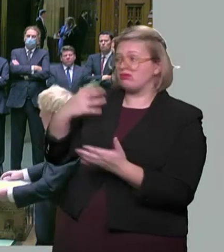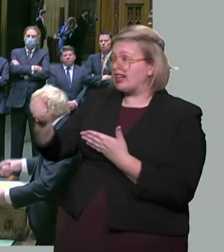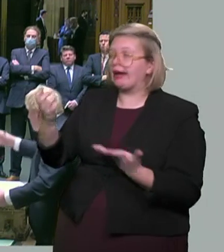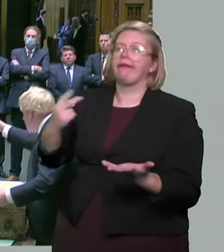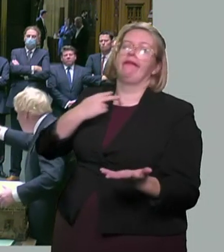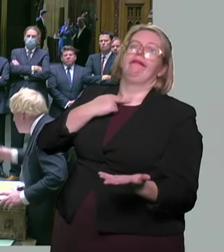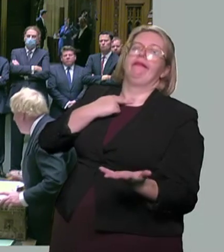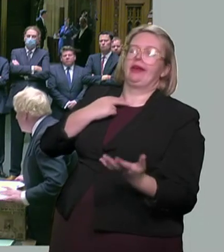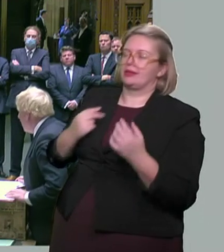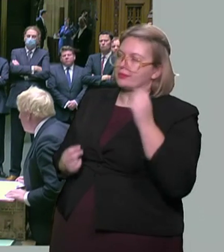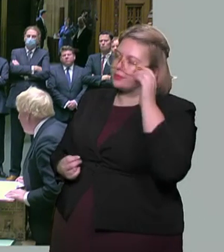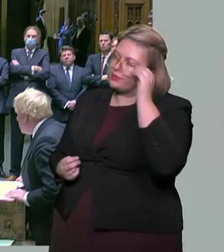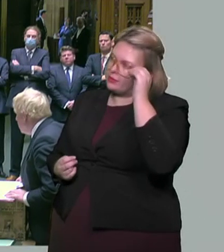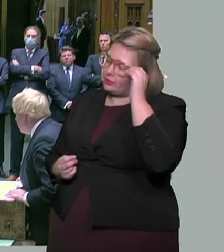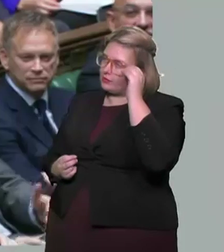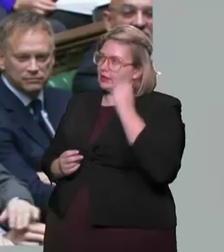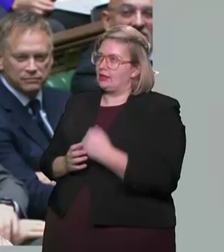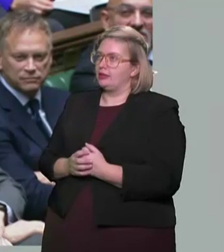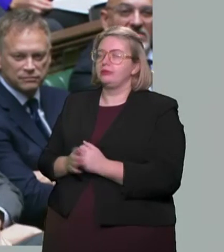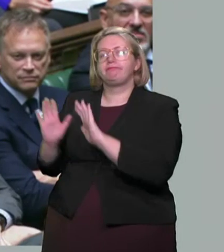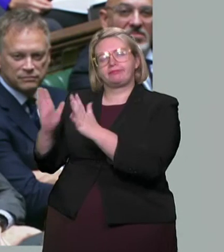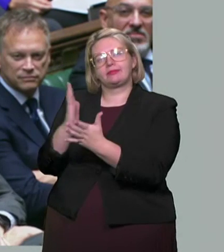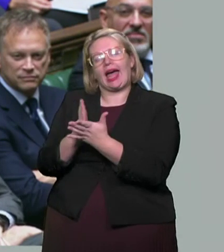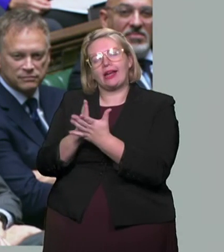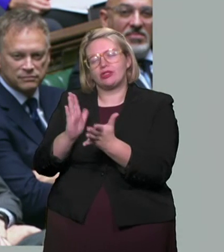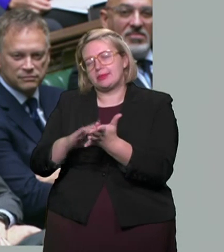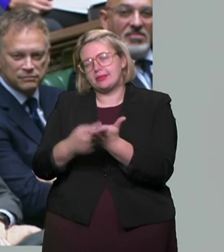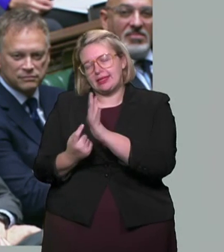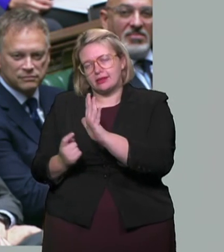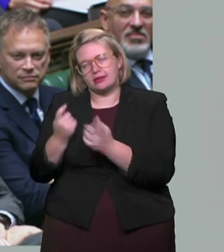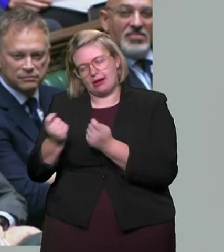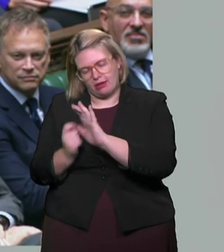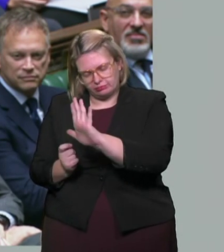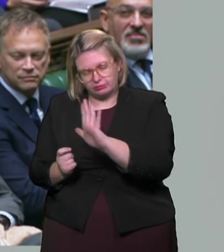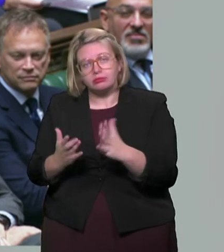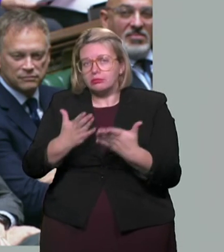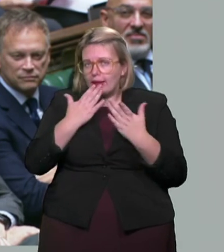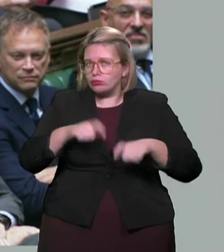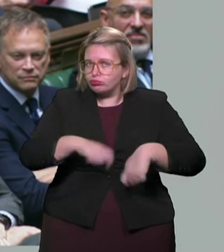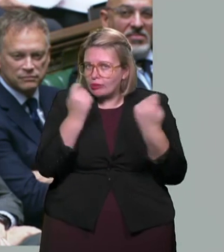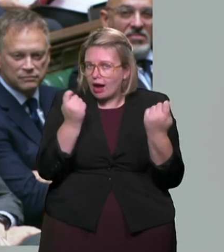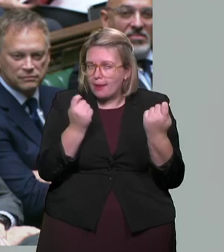Actually, do you know what, Mr Speaker? I congratulate the right honourable Gentleman on raising tidal energy.